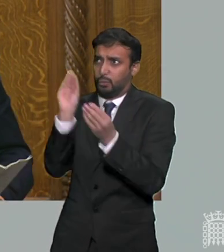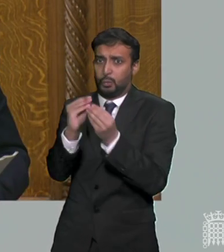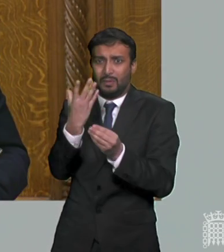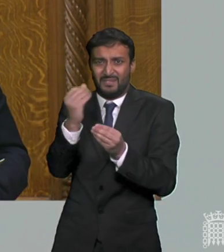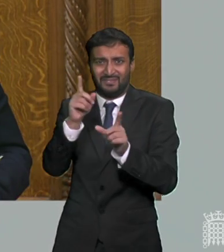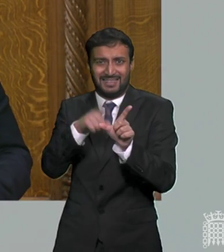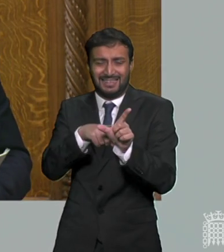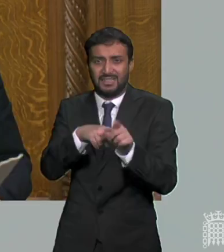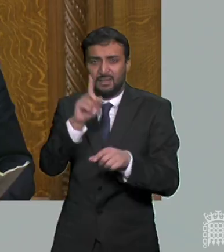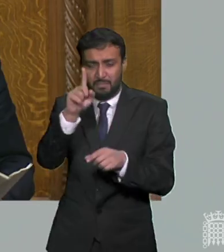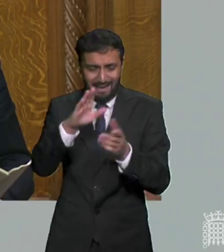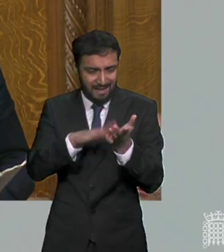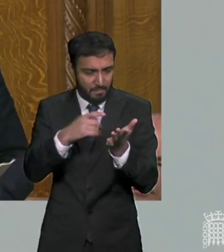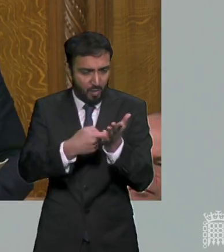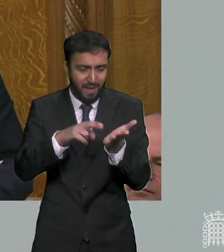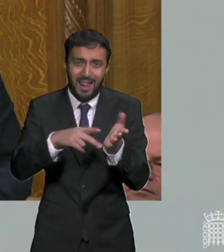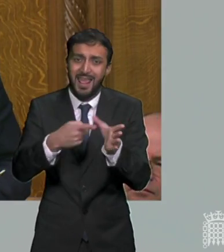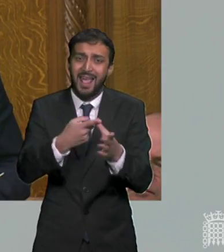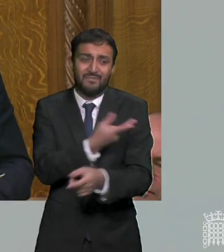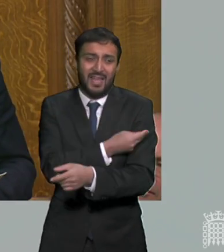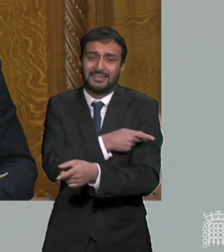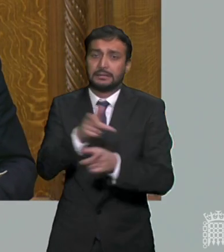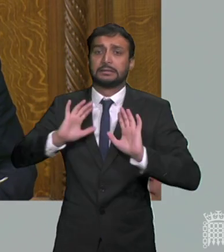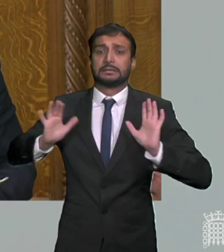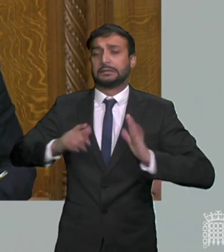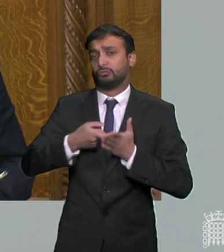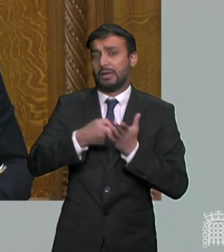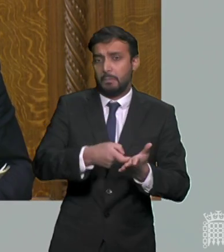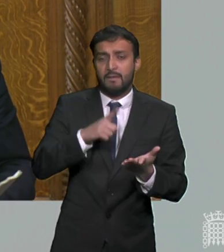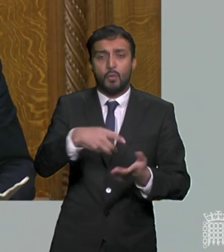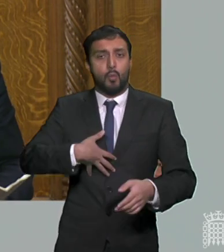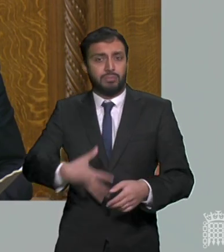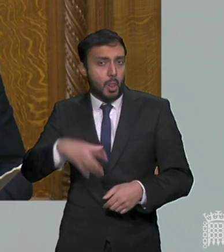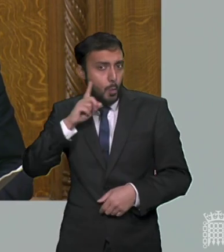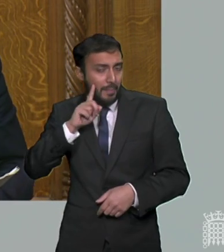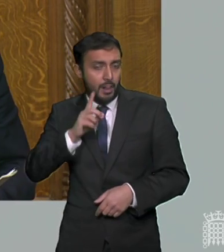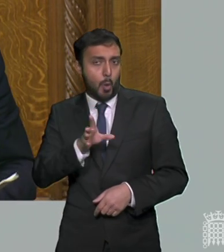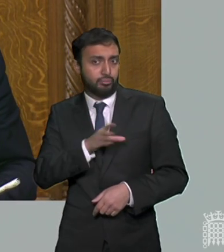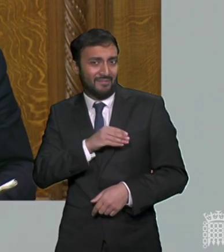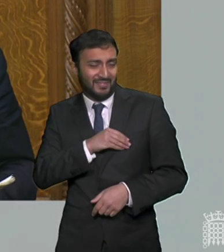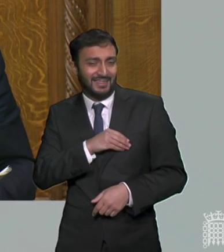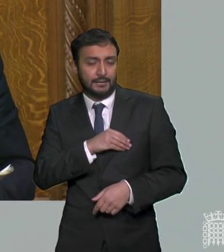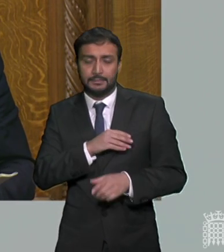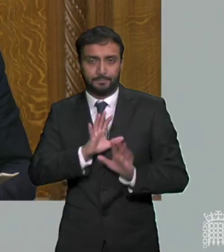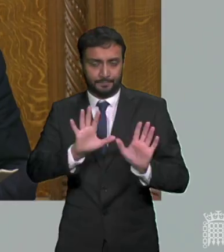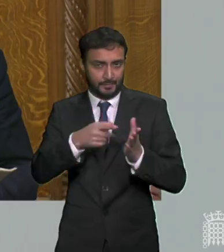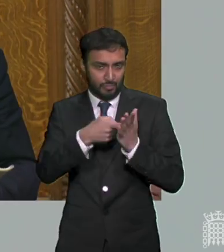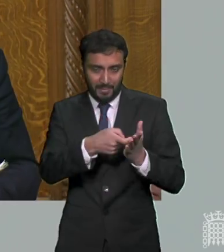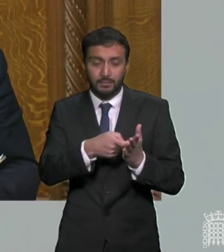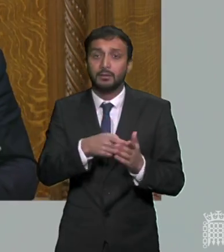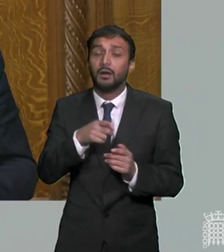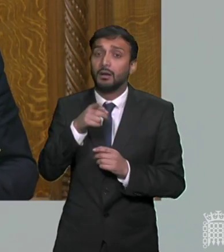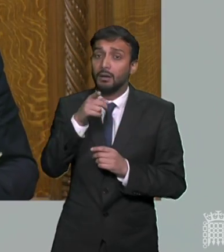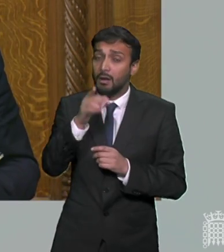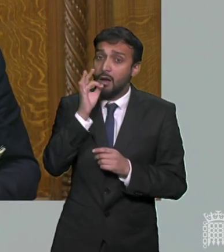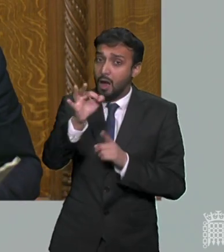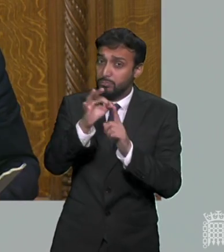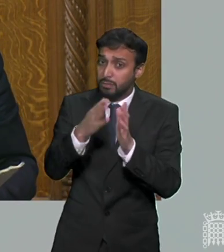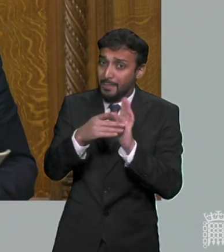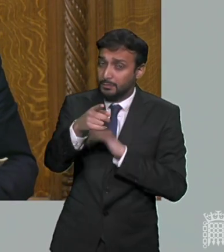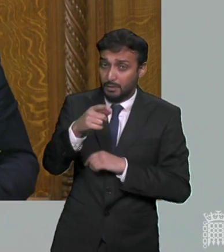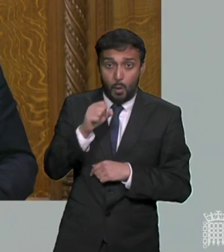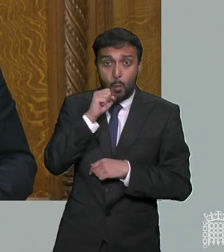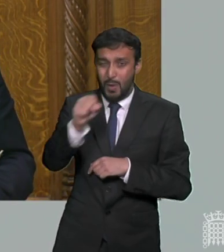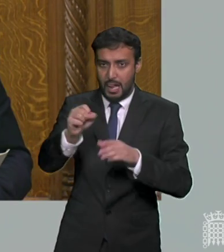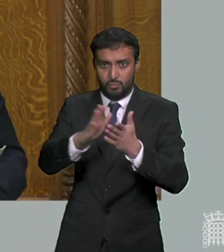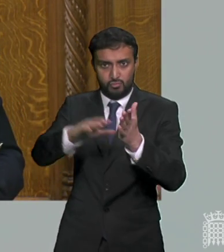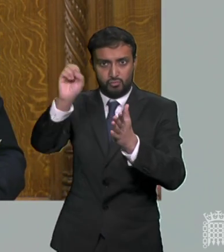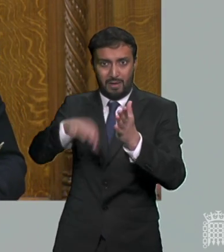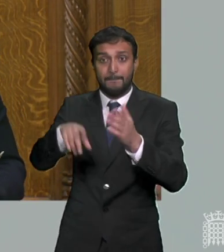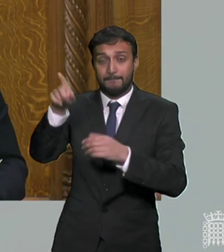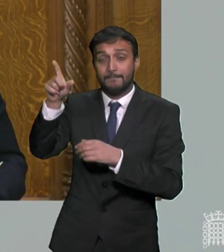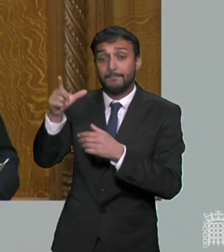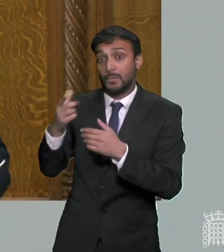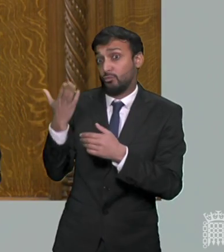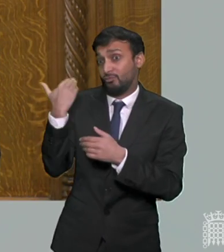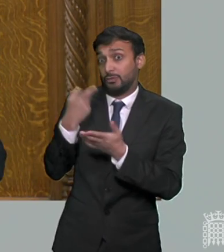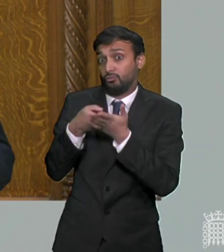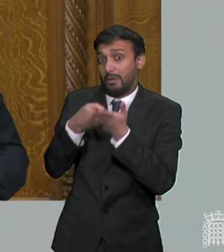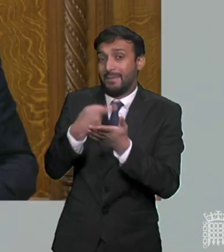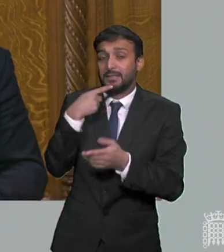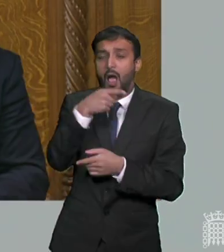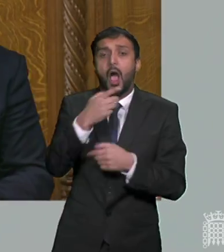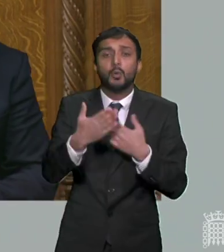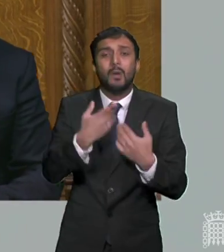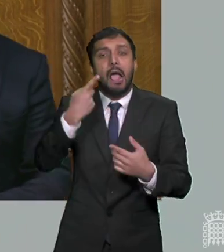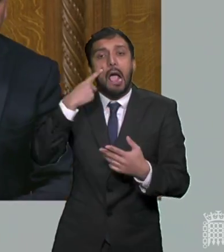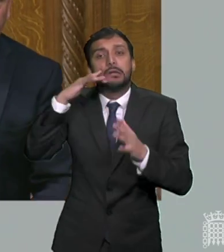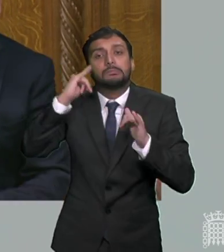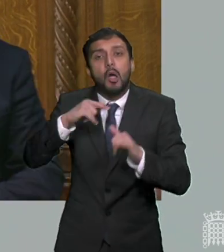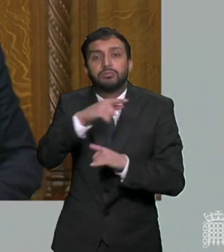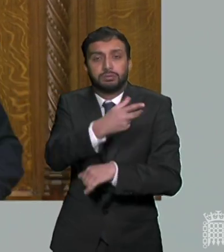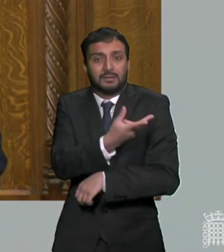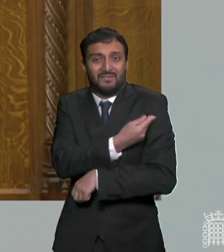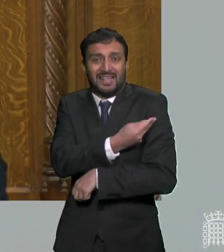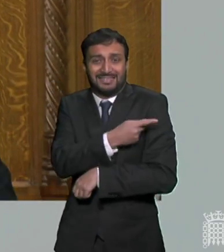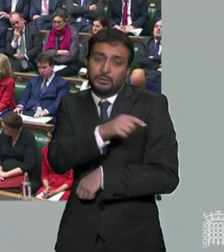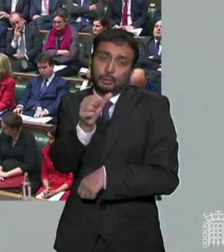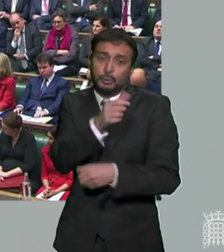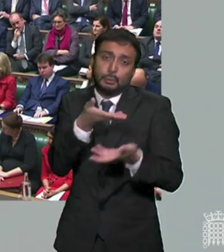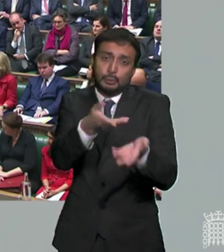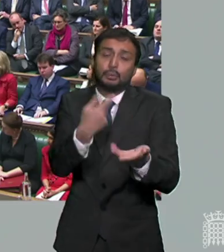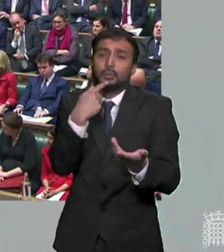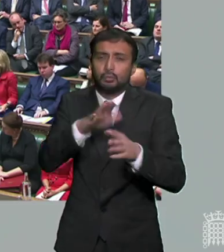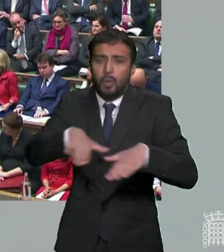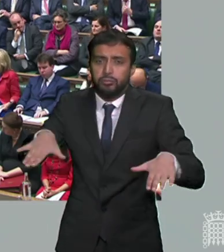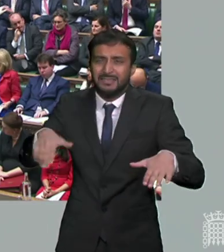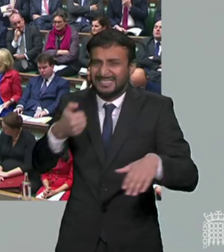Given that mRNA vaccines are not recommended for pregnant women or those who are breastfeeding, would my right honourable Friend overturn the big pharma-funded Medicines and Healthcare products Regulatory Agency’s recent recommendation that those experimental vaccines be administered to children as young as six months of age?